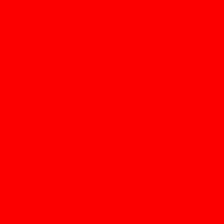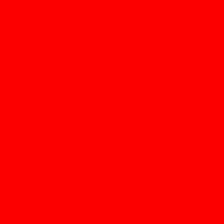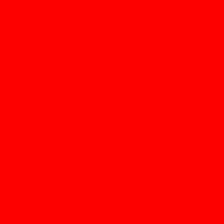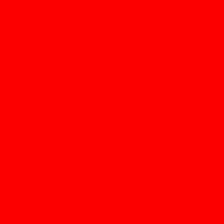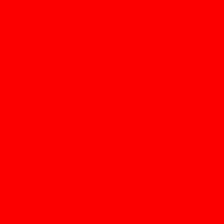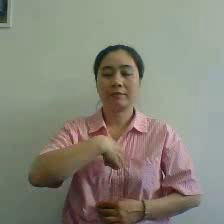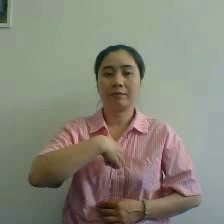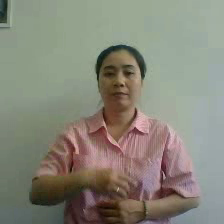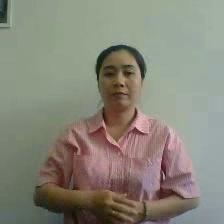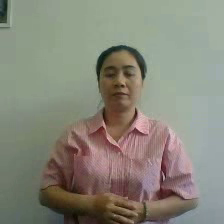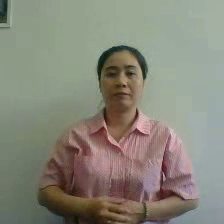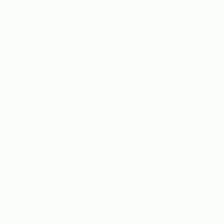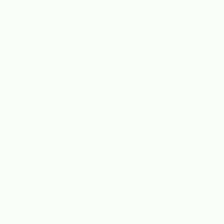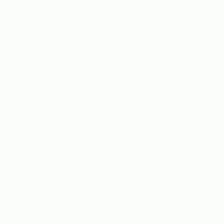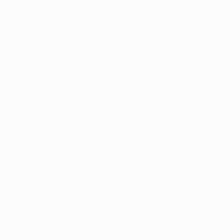Tôi